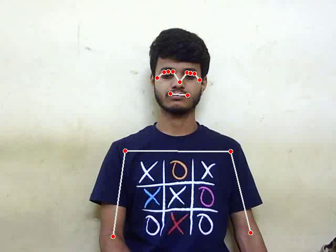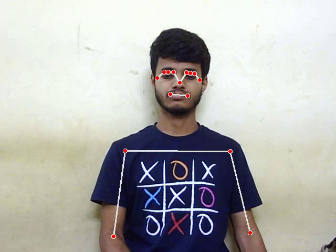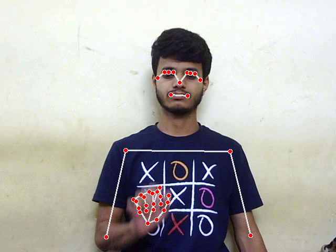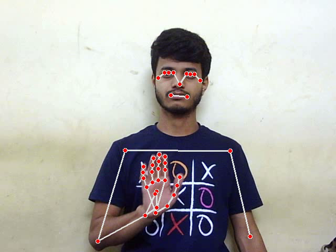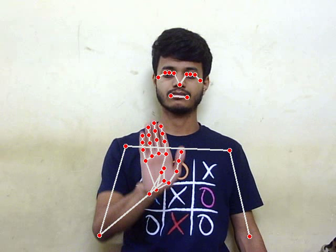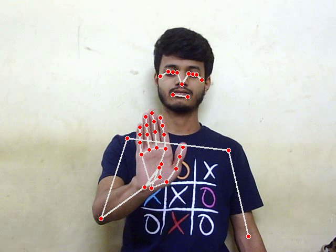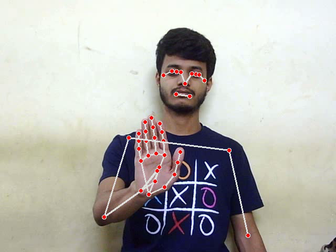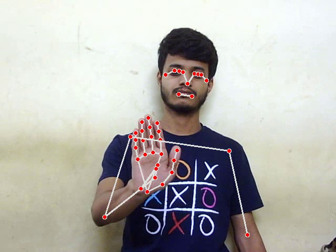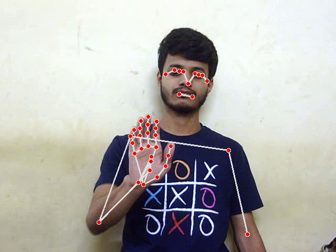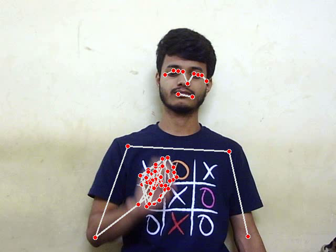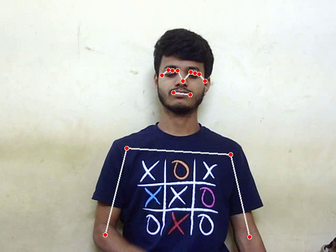your